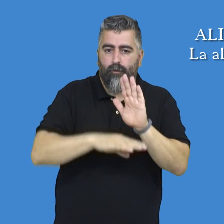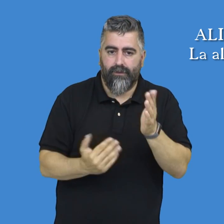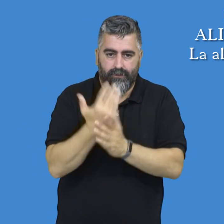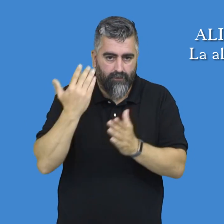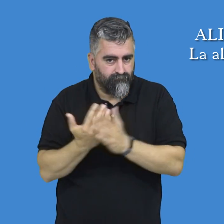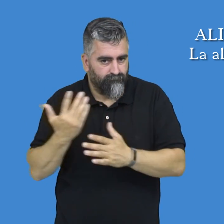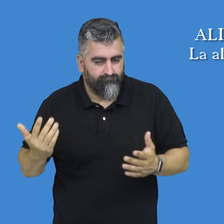día